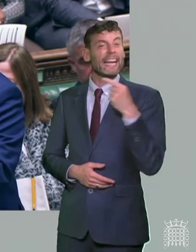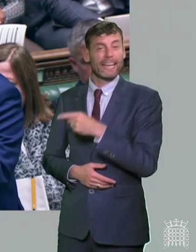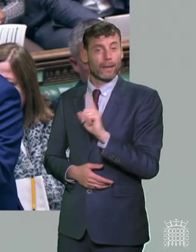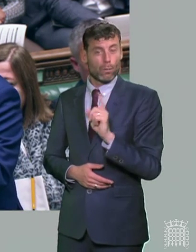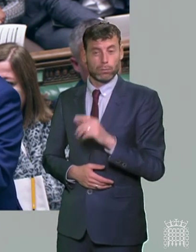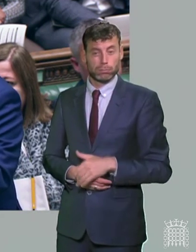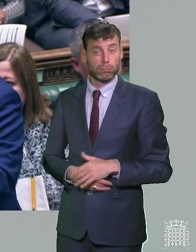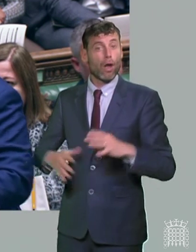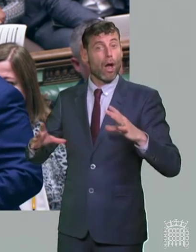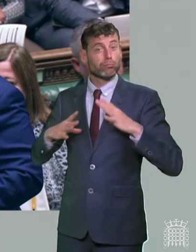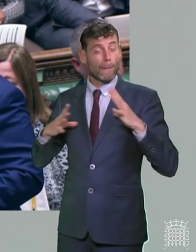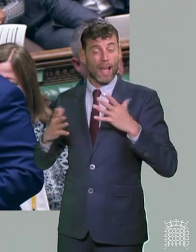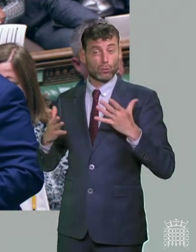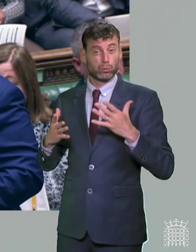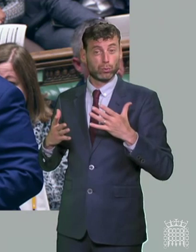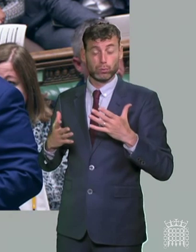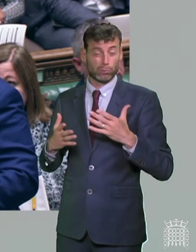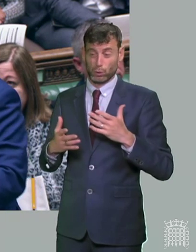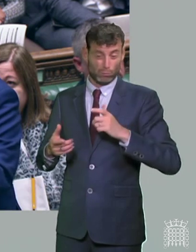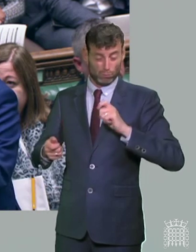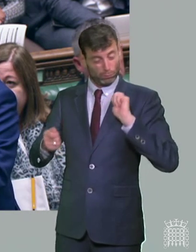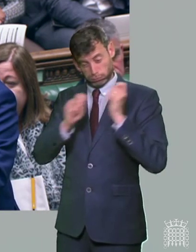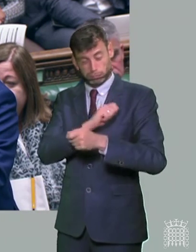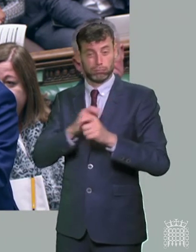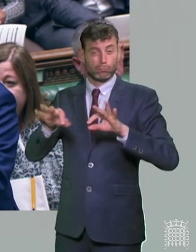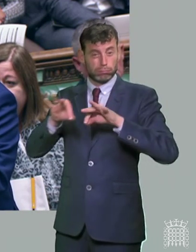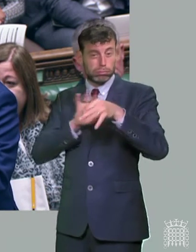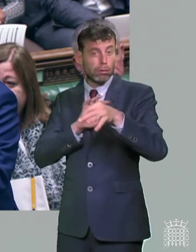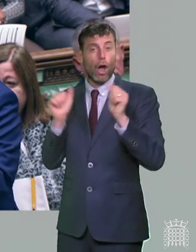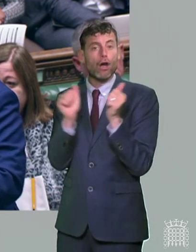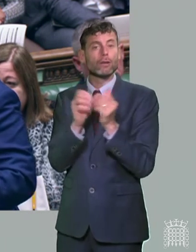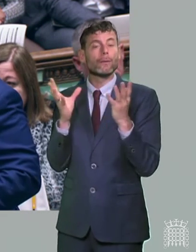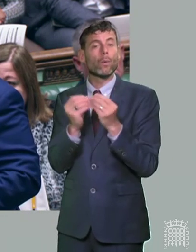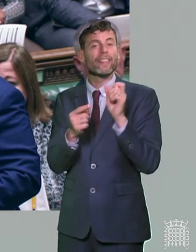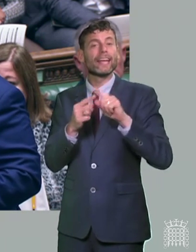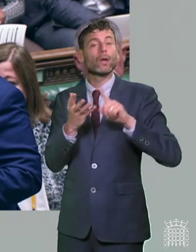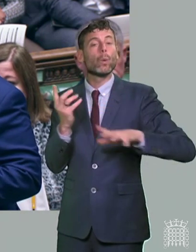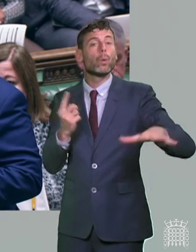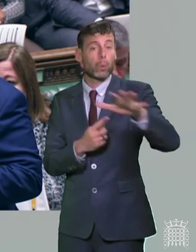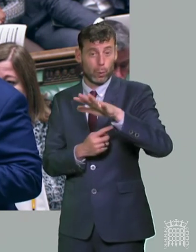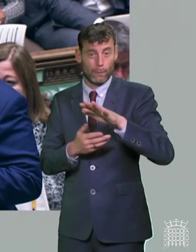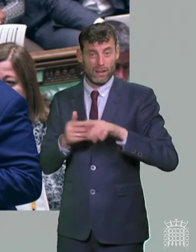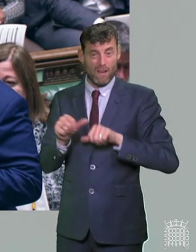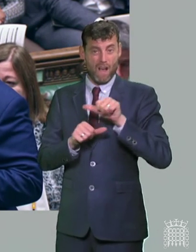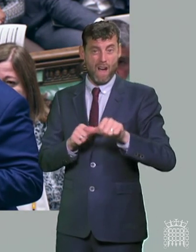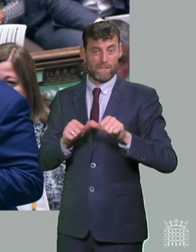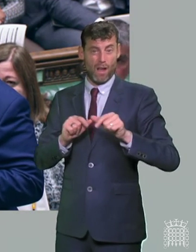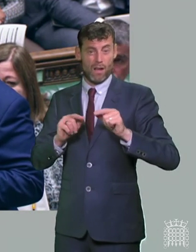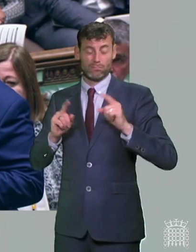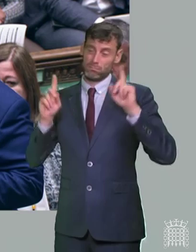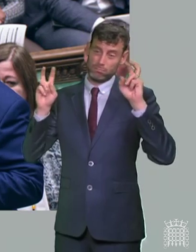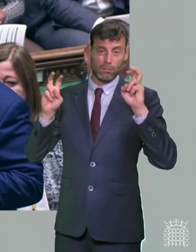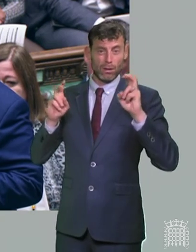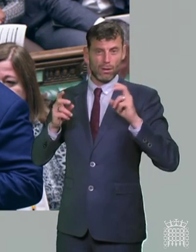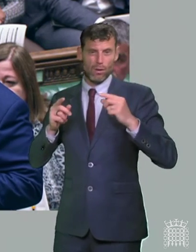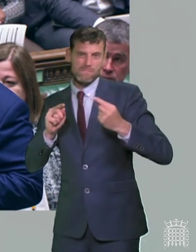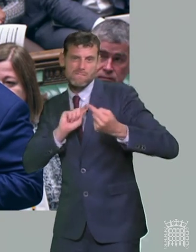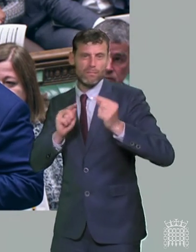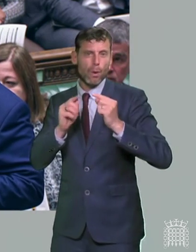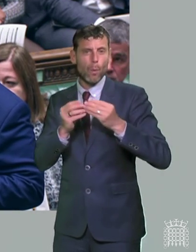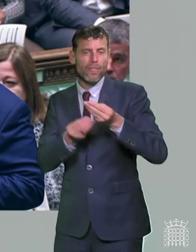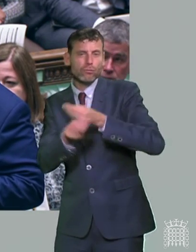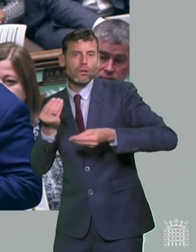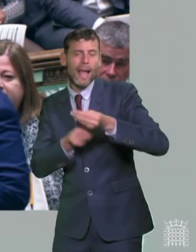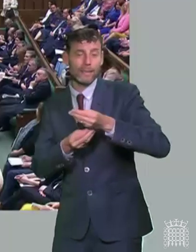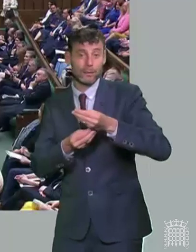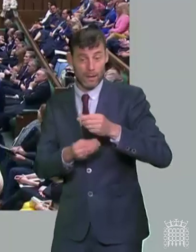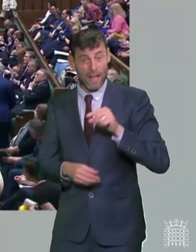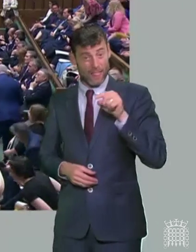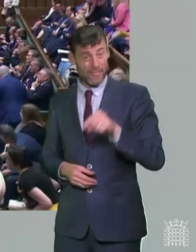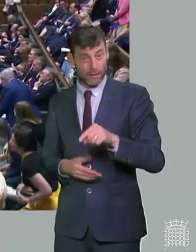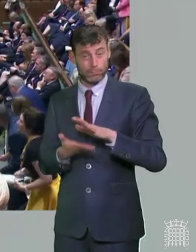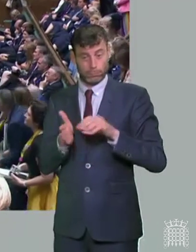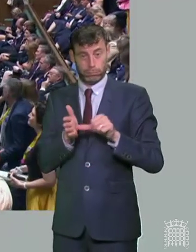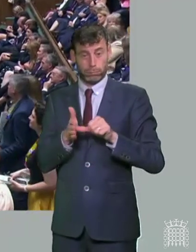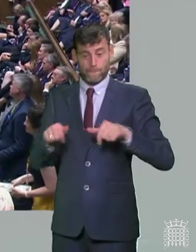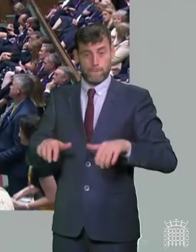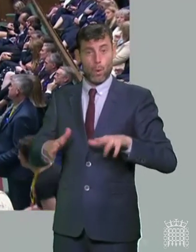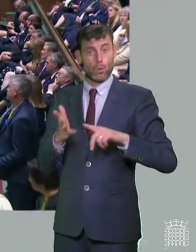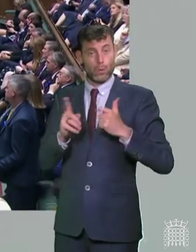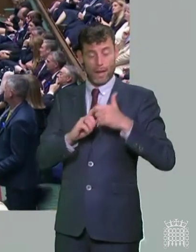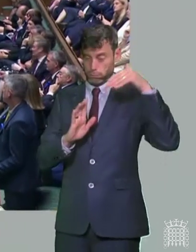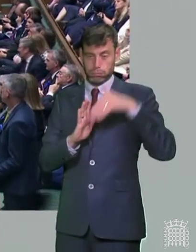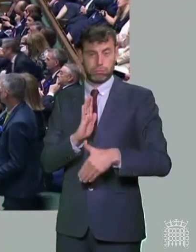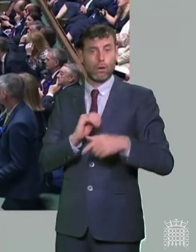Will he finally come to his senses and negotiate an economic agreement with the EU, or is he going to wilfully—wilfully—push the UK into recession?